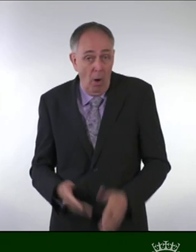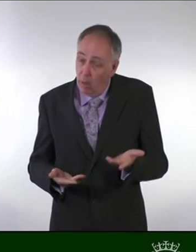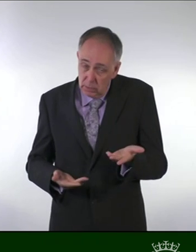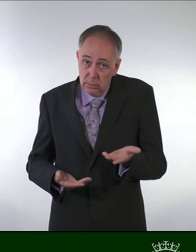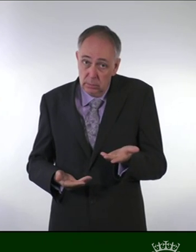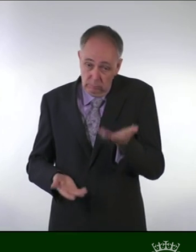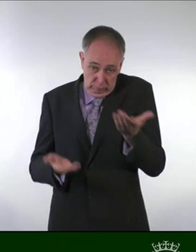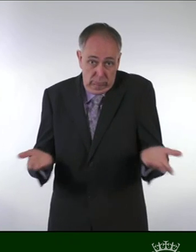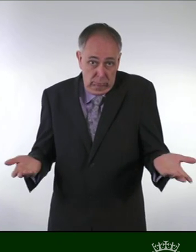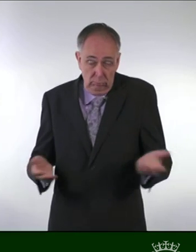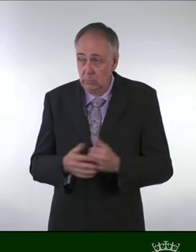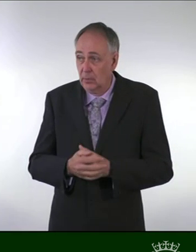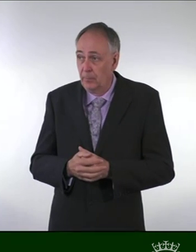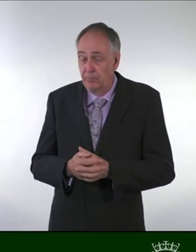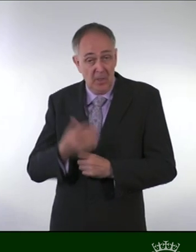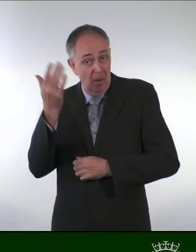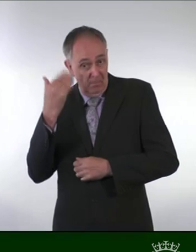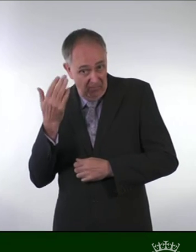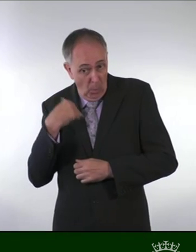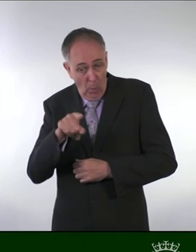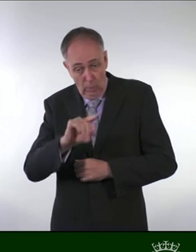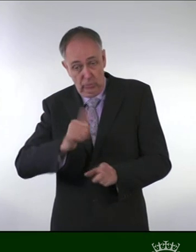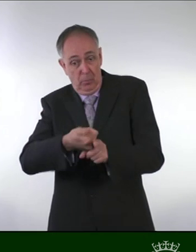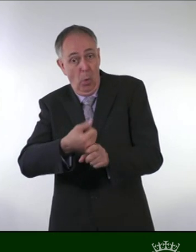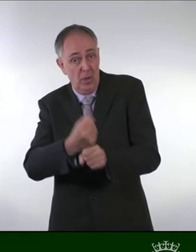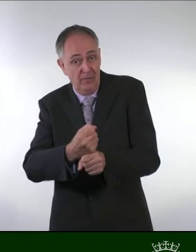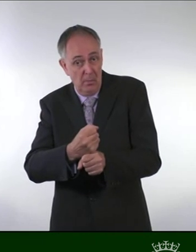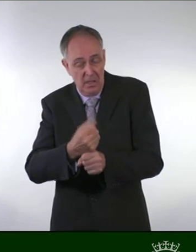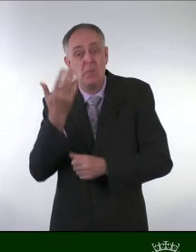He has previously supported our plan.